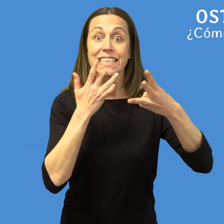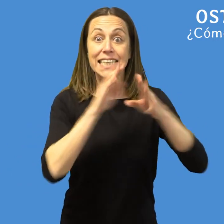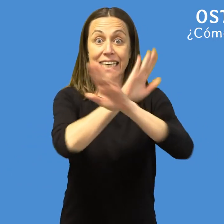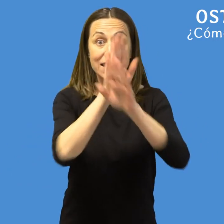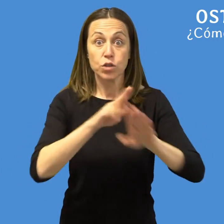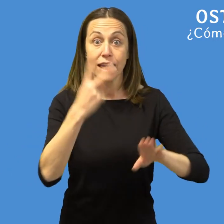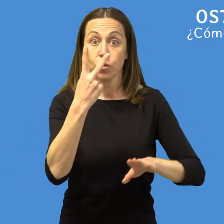resultado